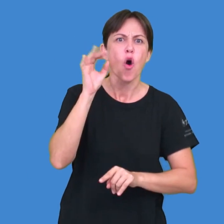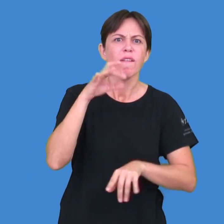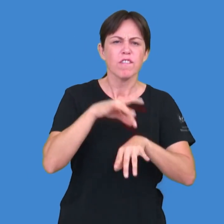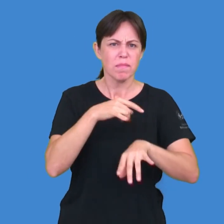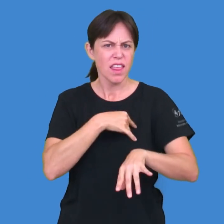enfermo